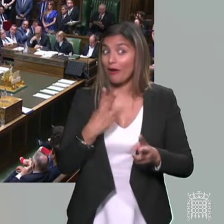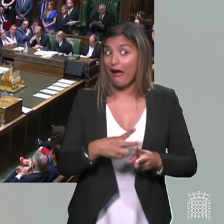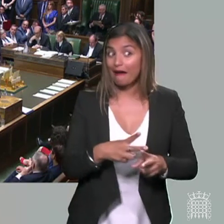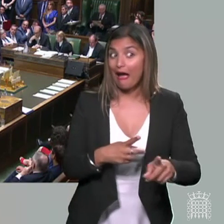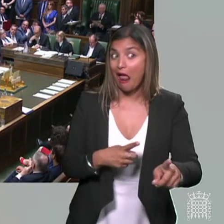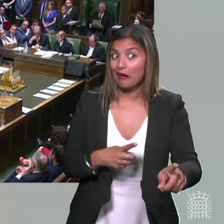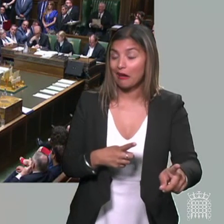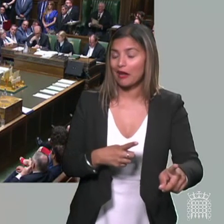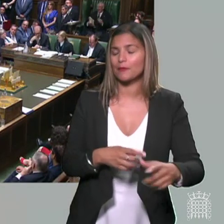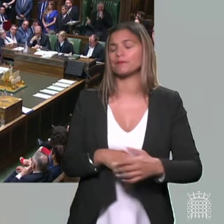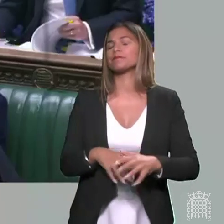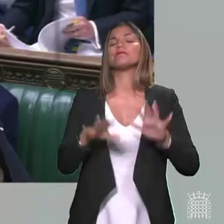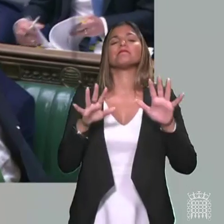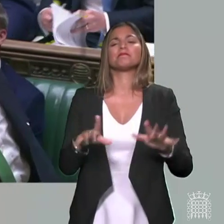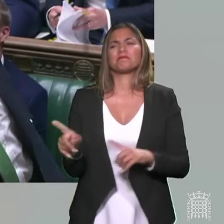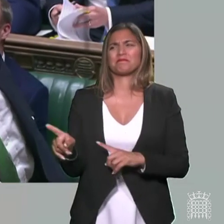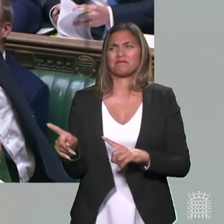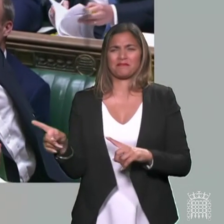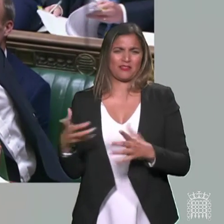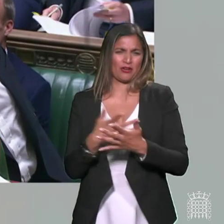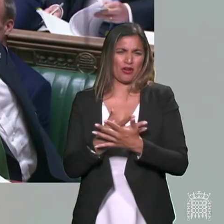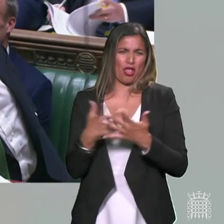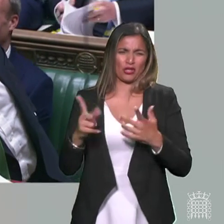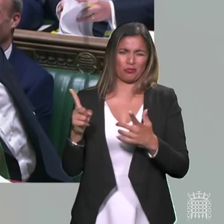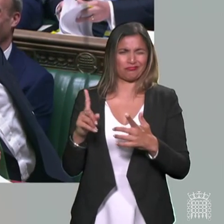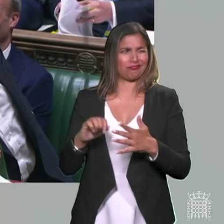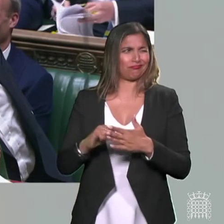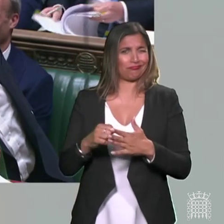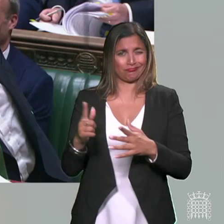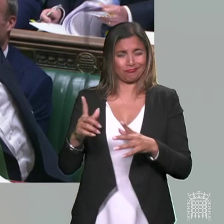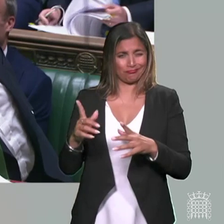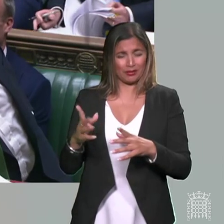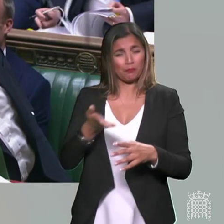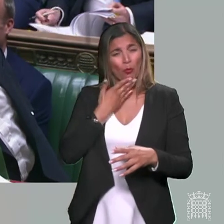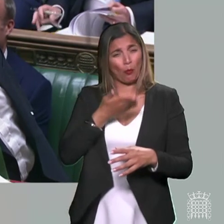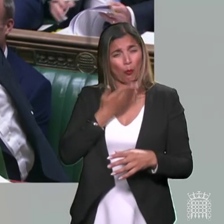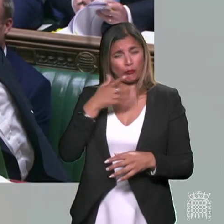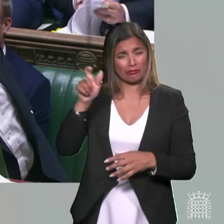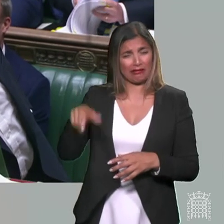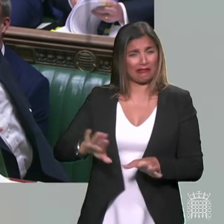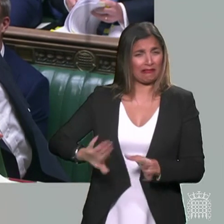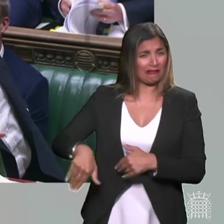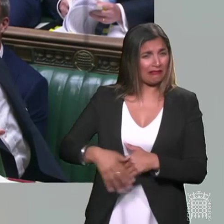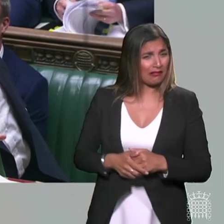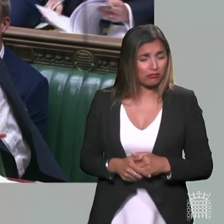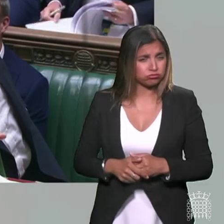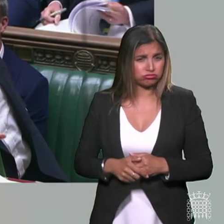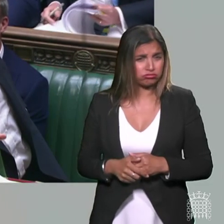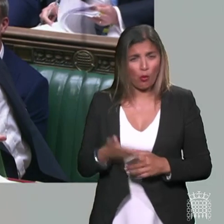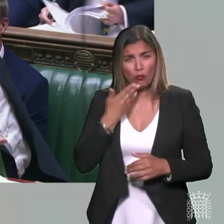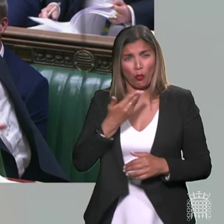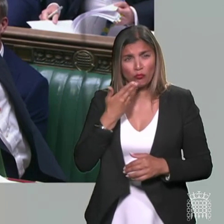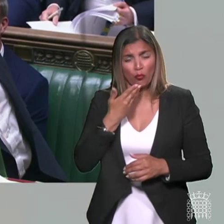Any one of the eight candidates would wipe the floor with Captain Crasheroony Snoozefest.